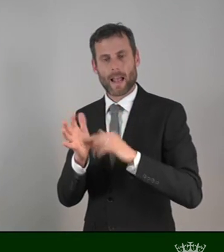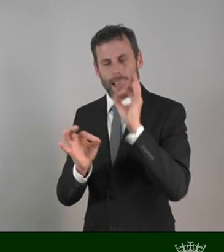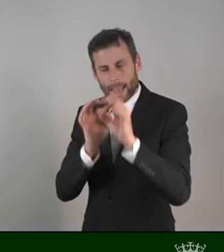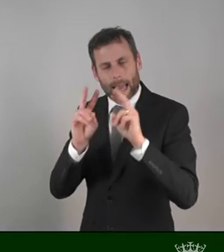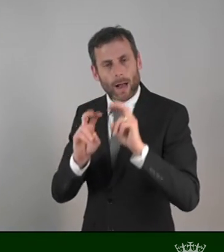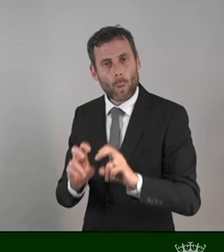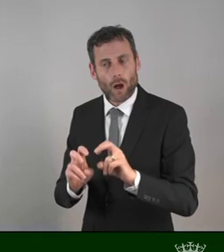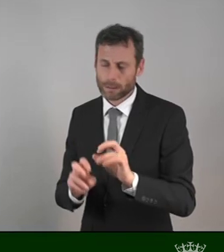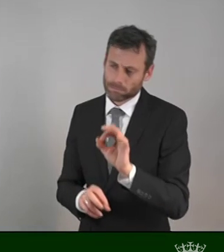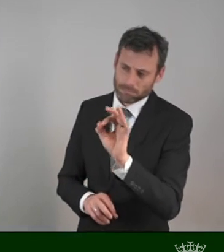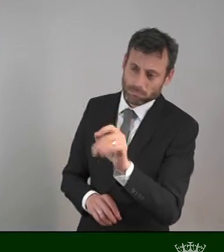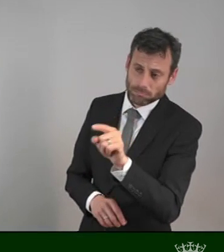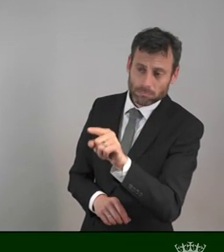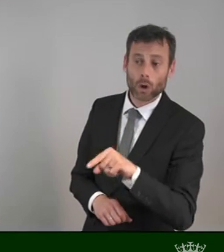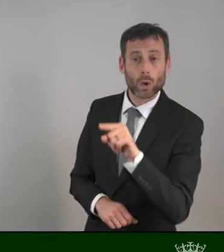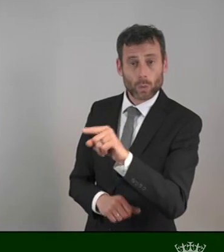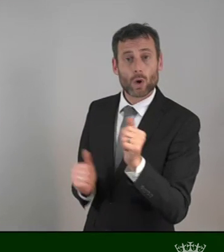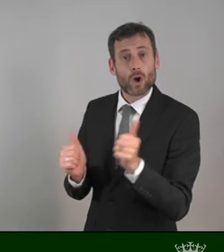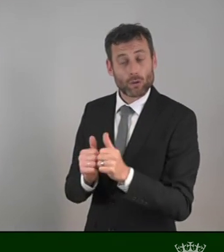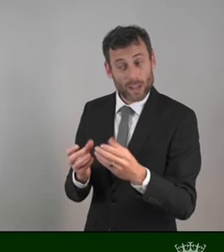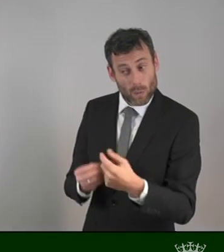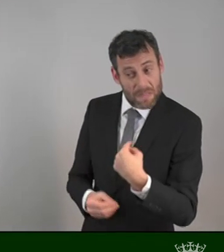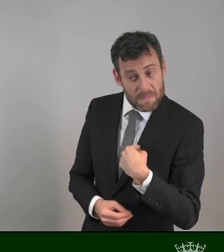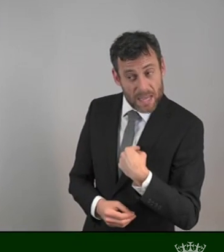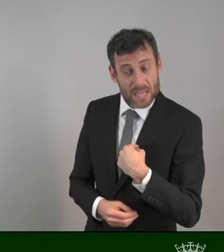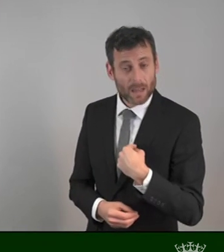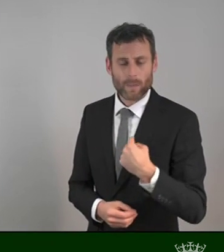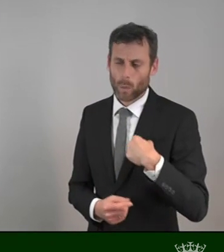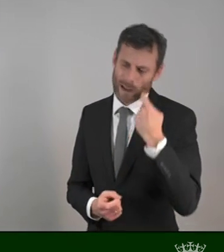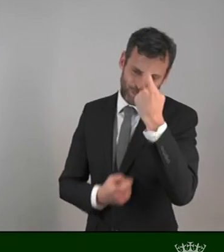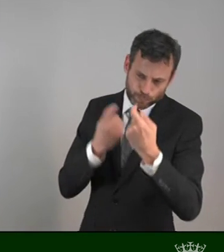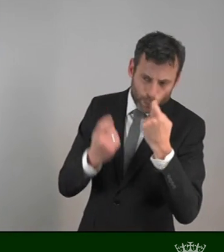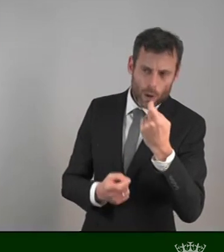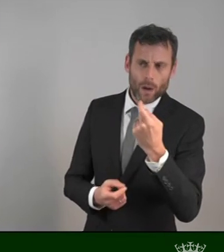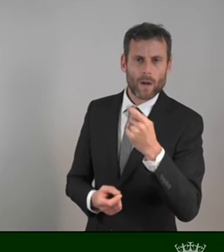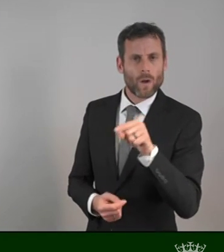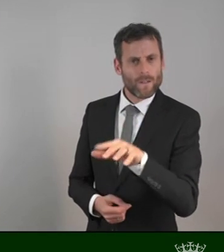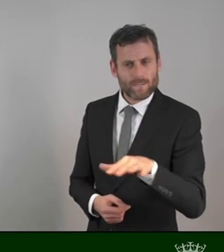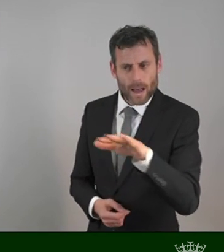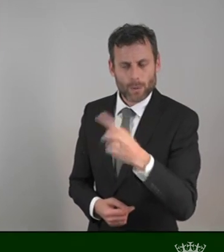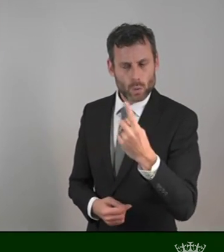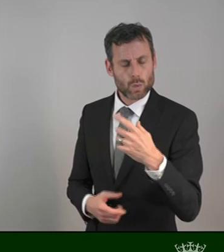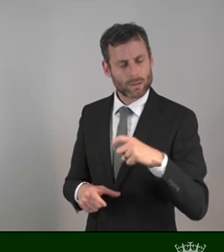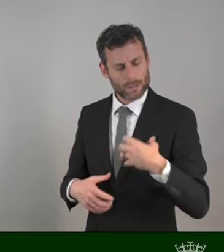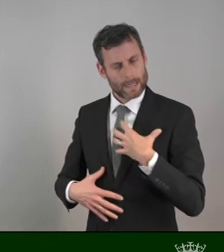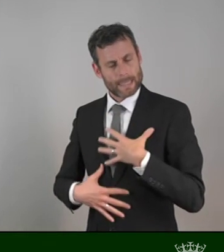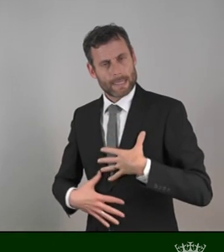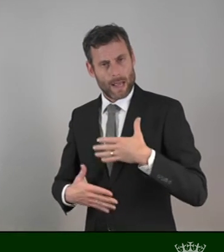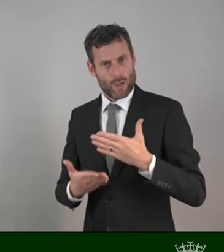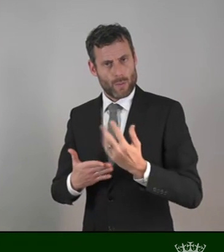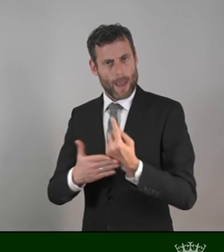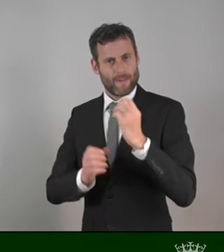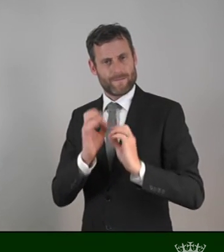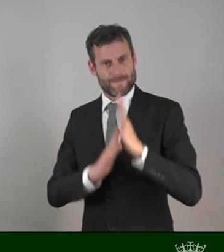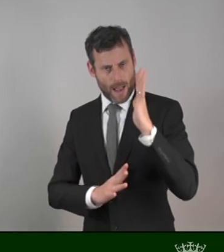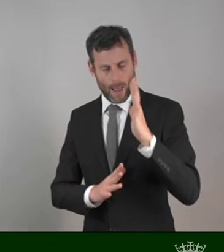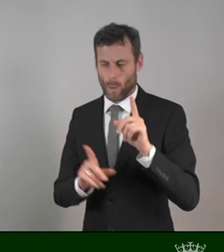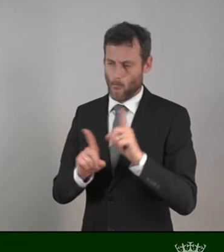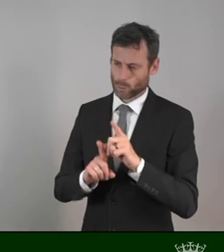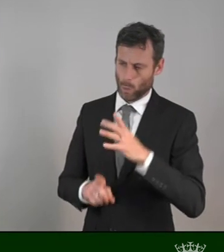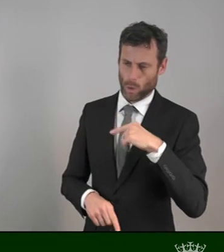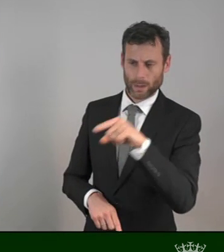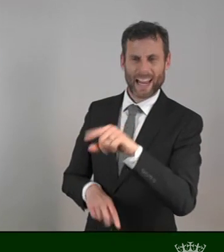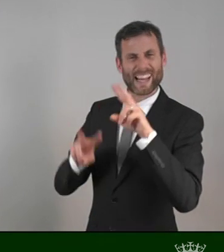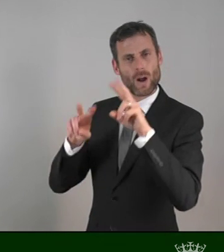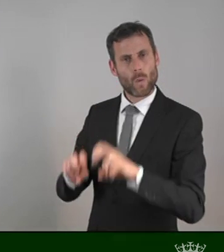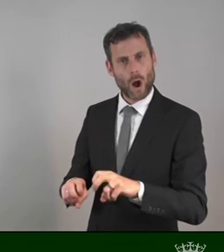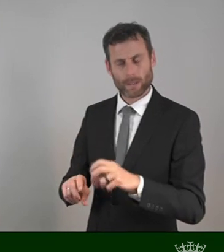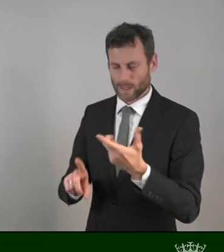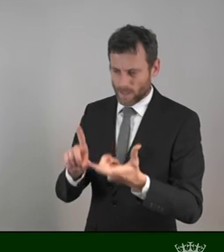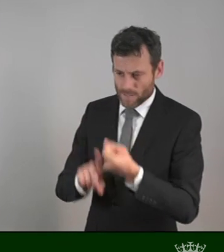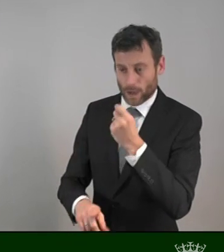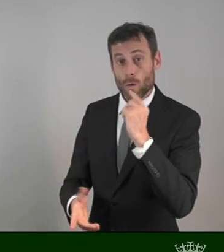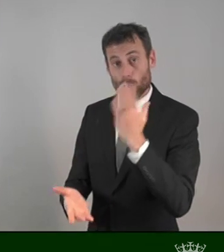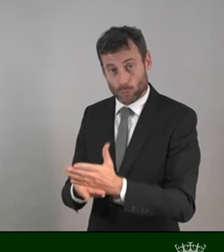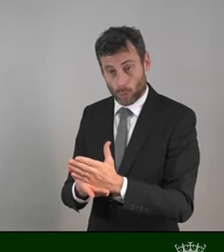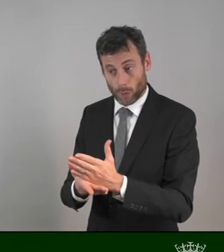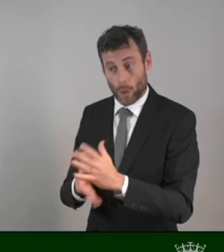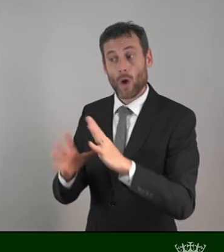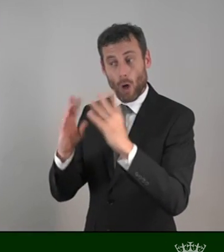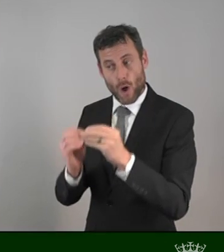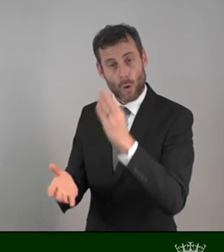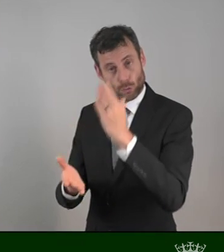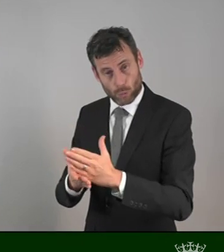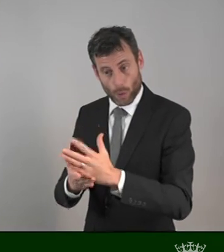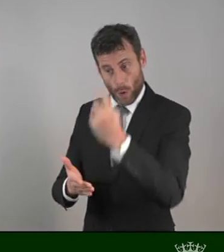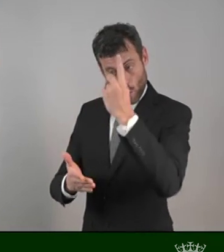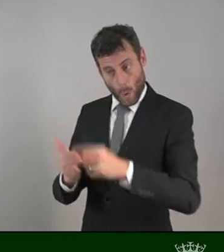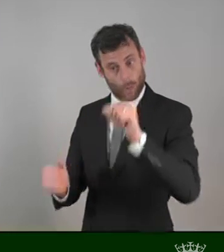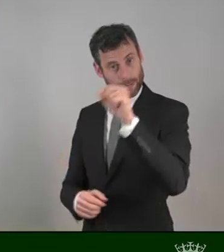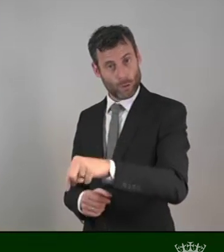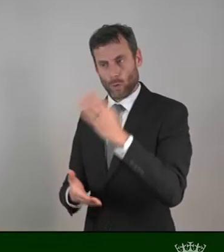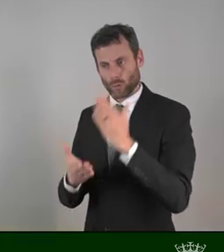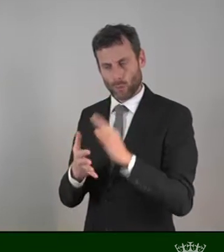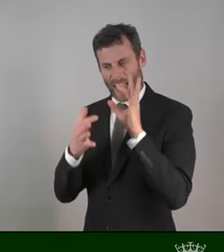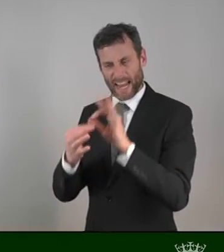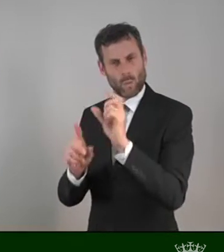Does my right honourable Friend agree with me that our thoughts are with those affected, and that what we seek from the inquiry is the truth, the whole truth and nothing but the truth as to what happened?